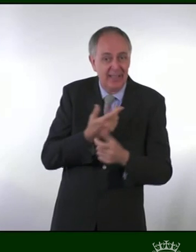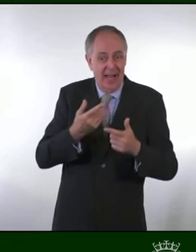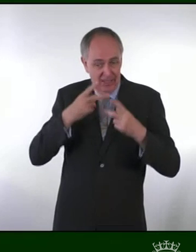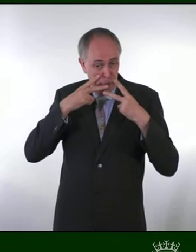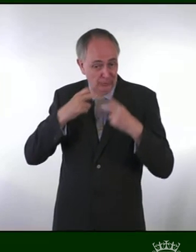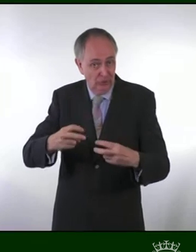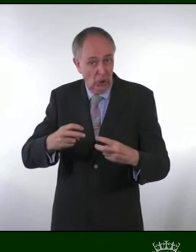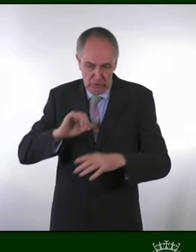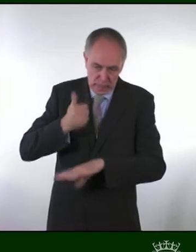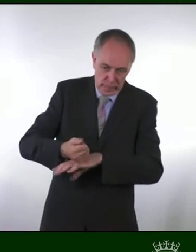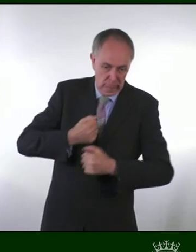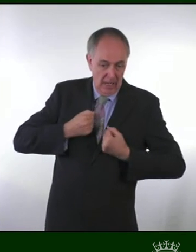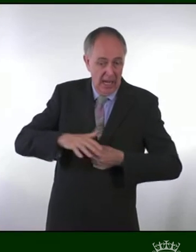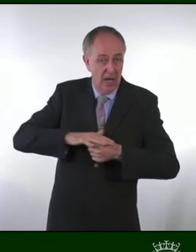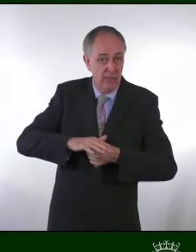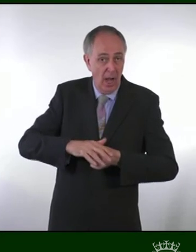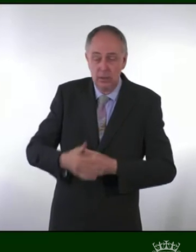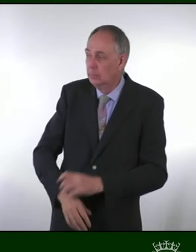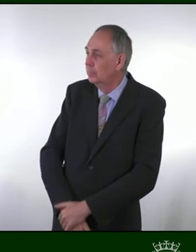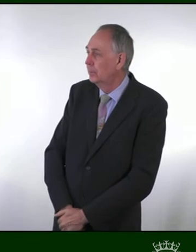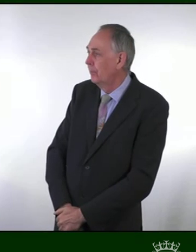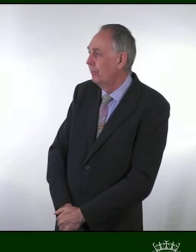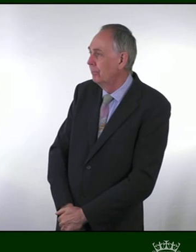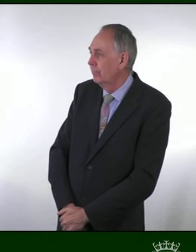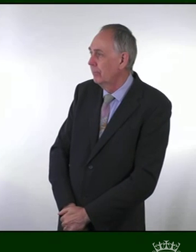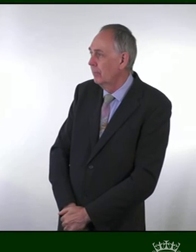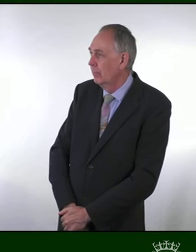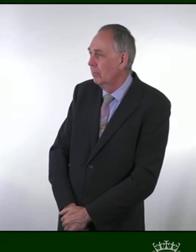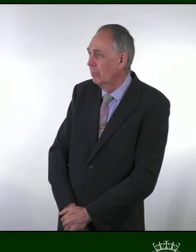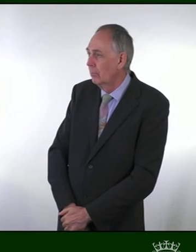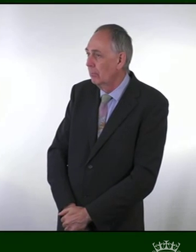My honourable Friend has exactly the right vision for Bolsover.